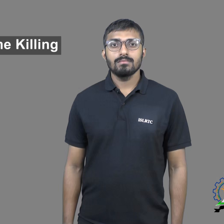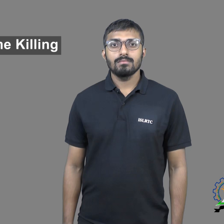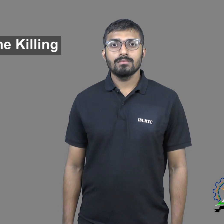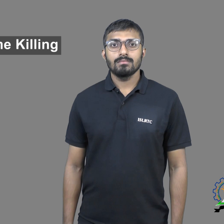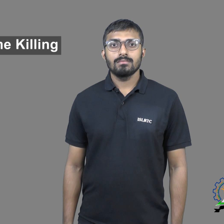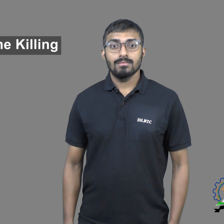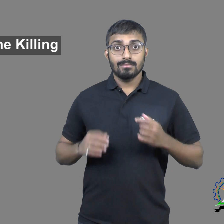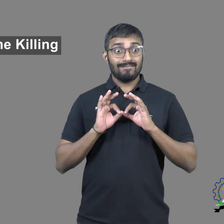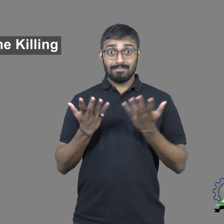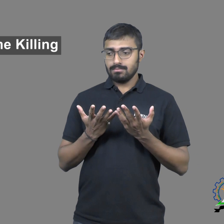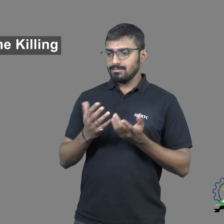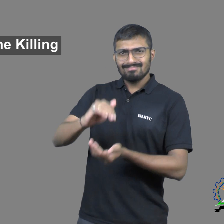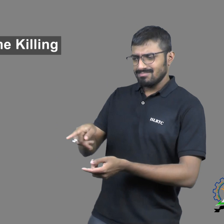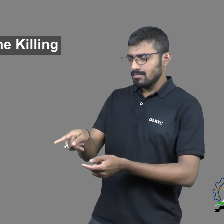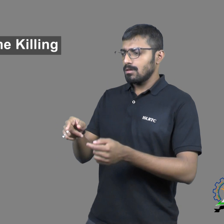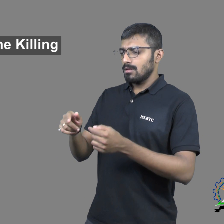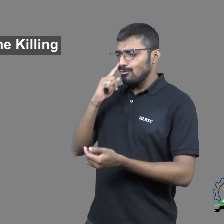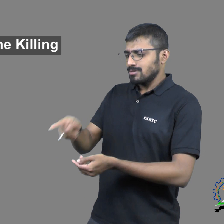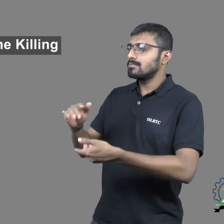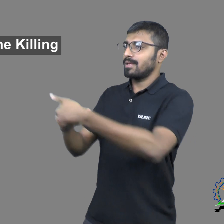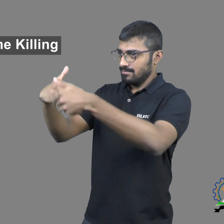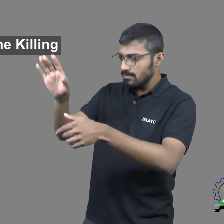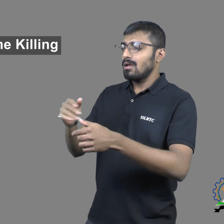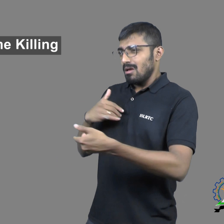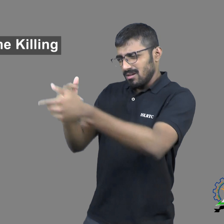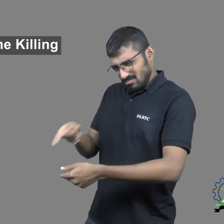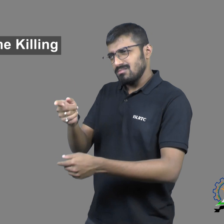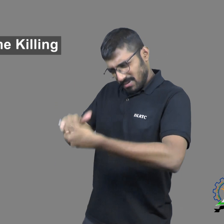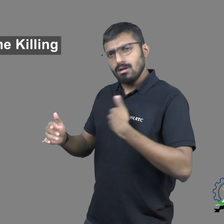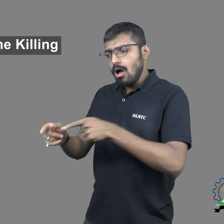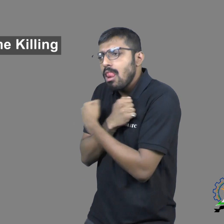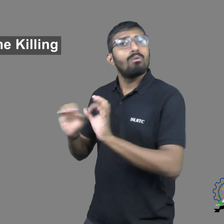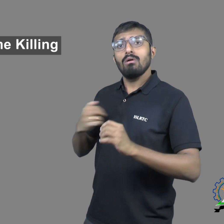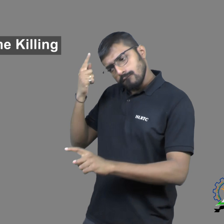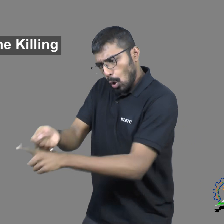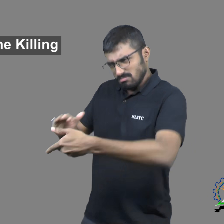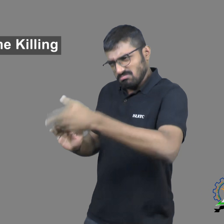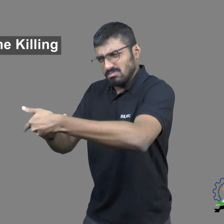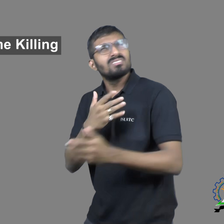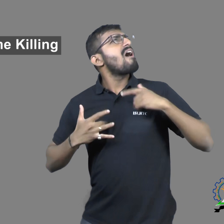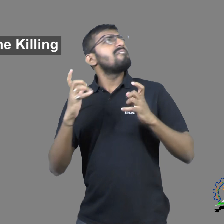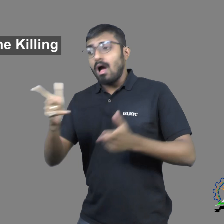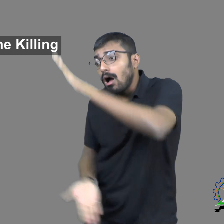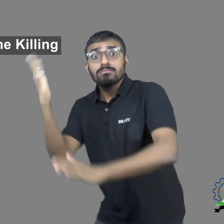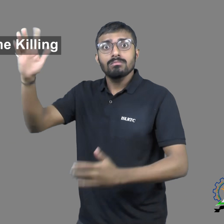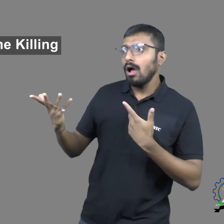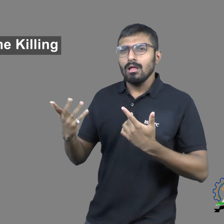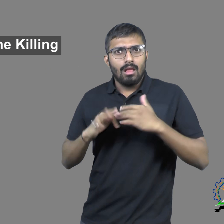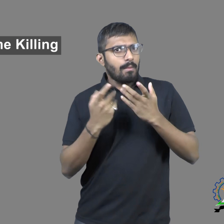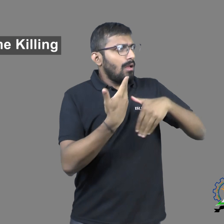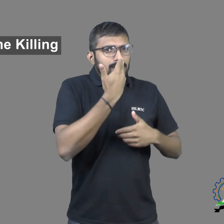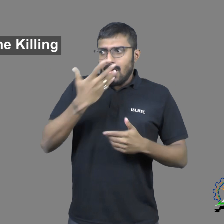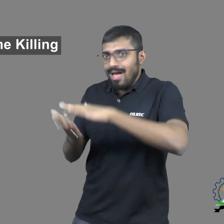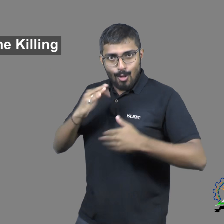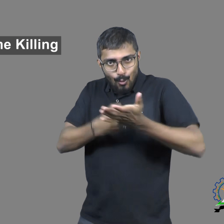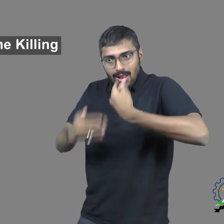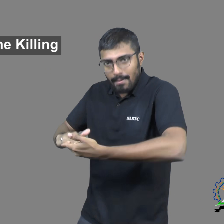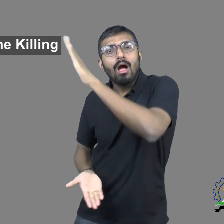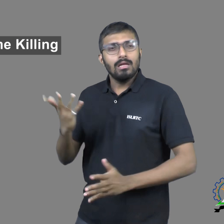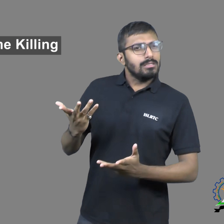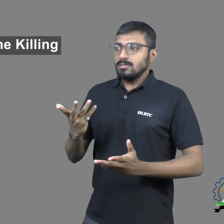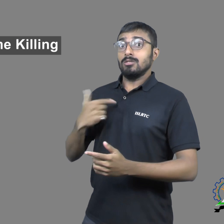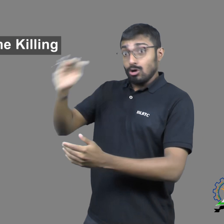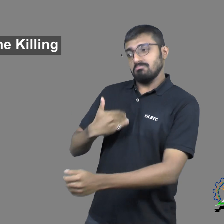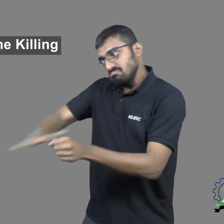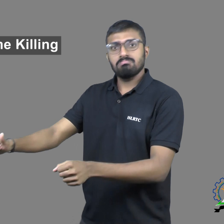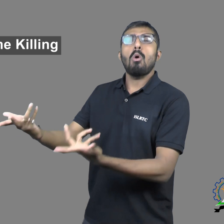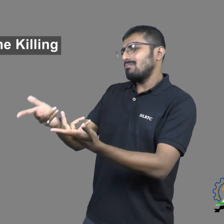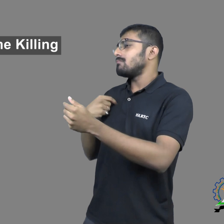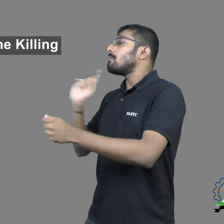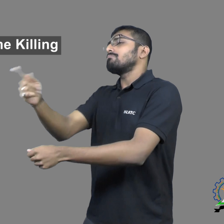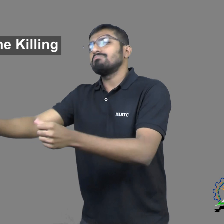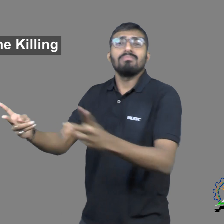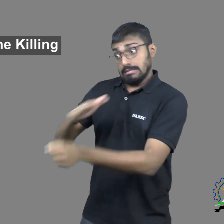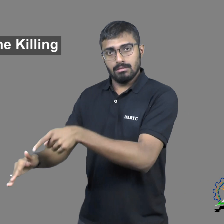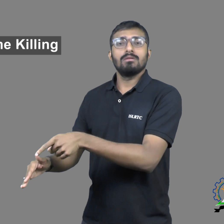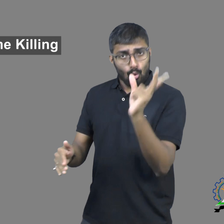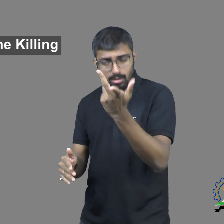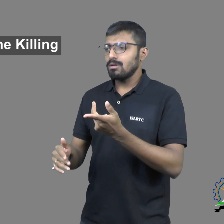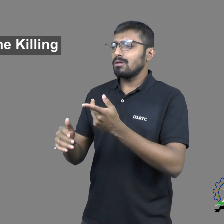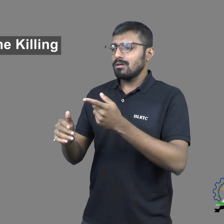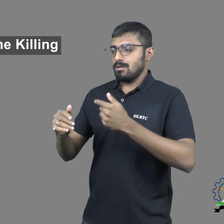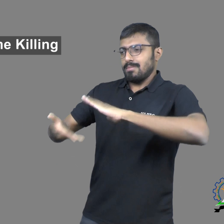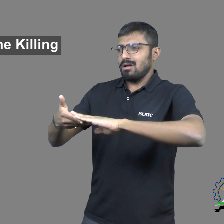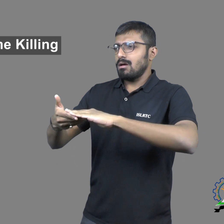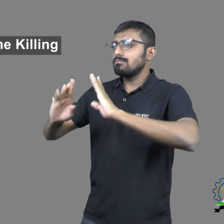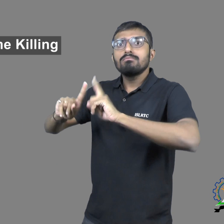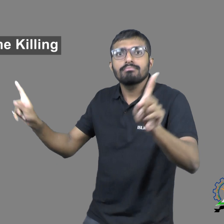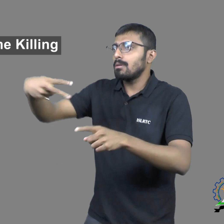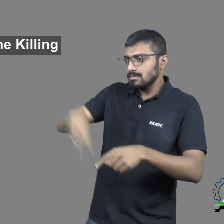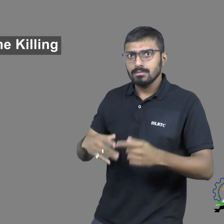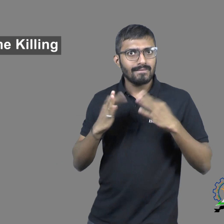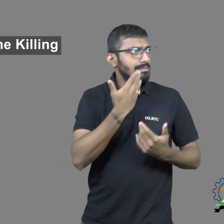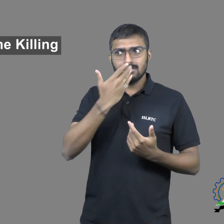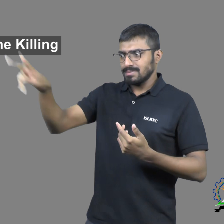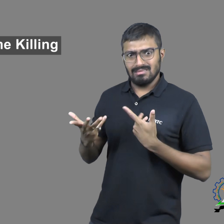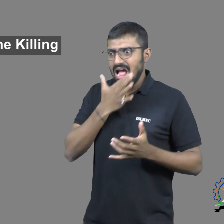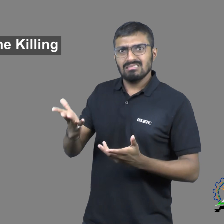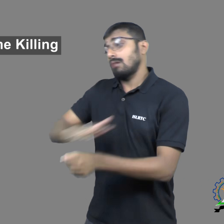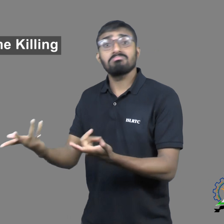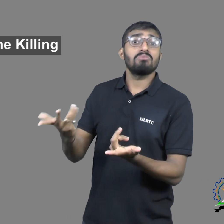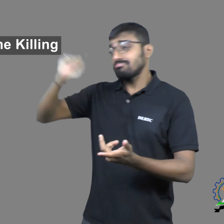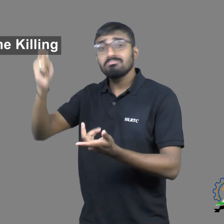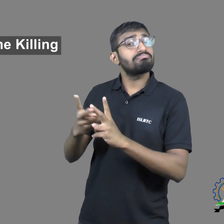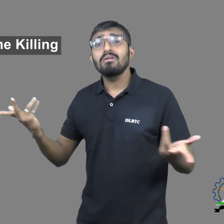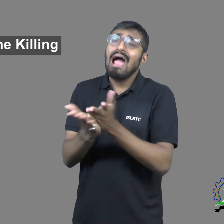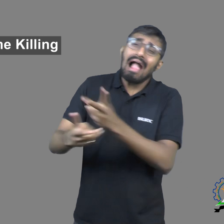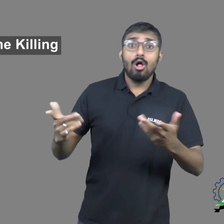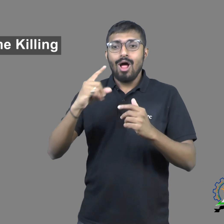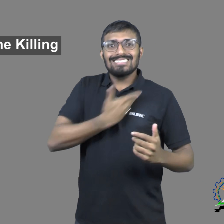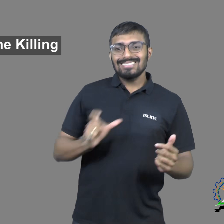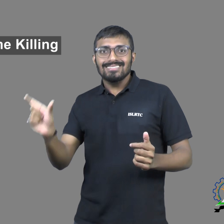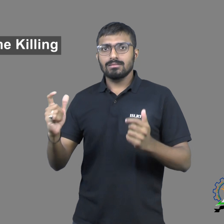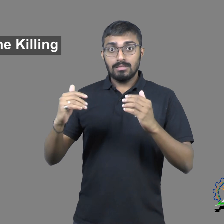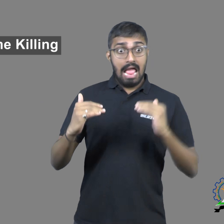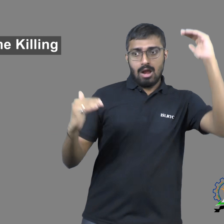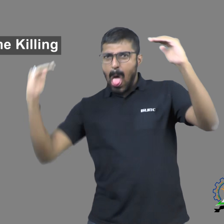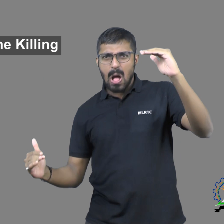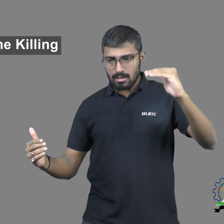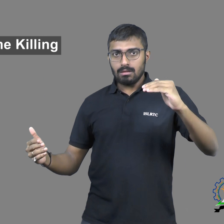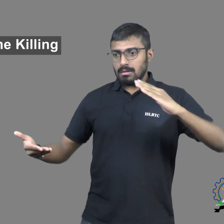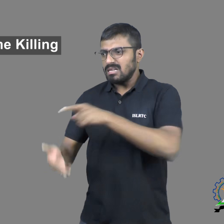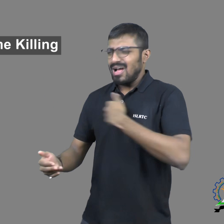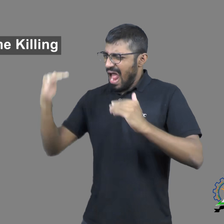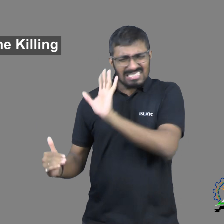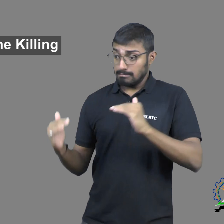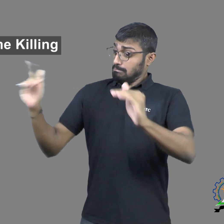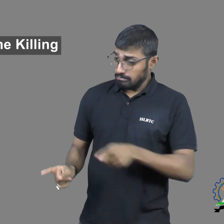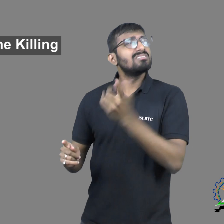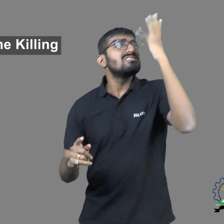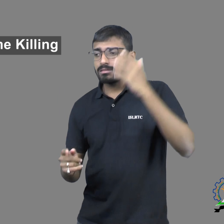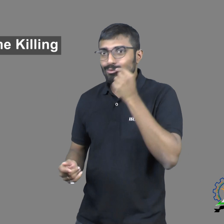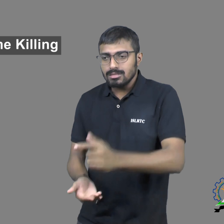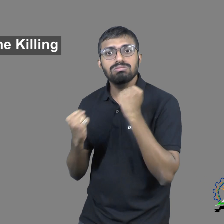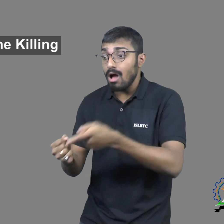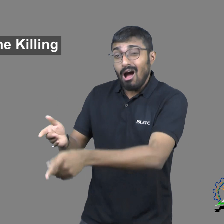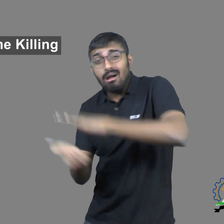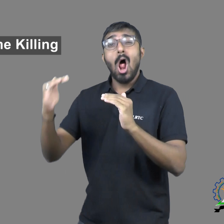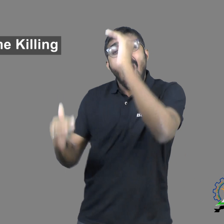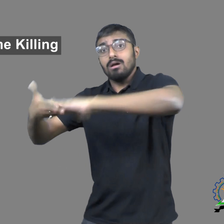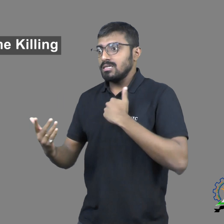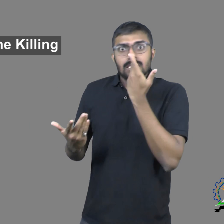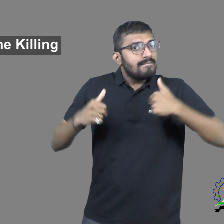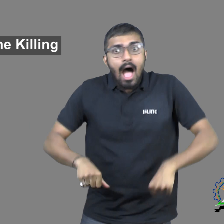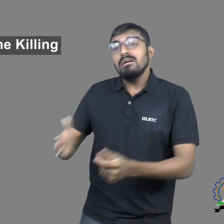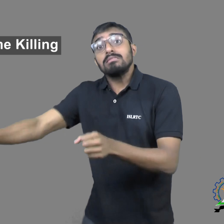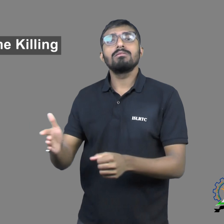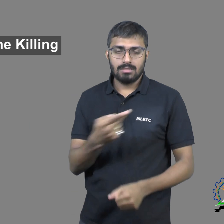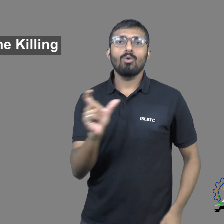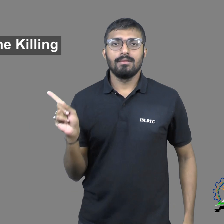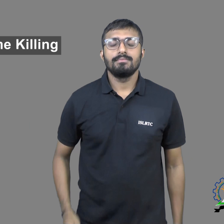Honor Killing or Shame Killing